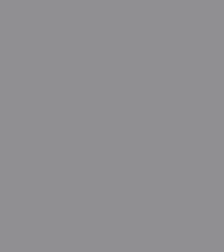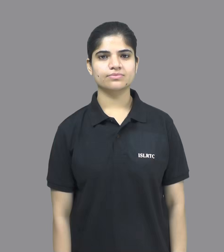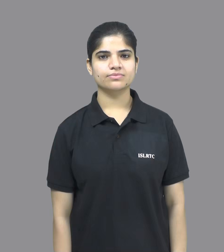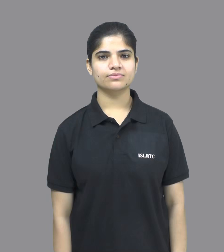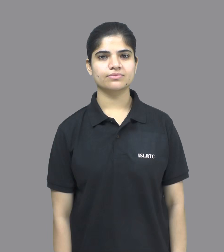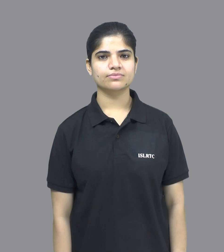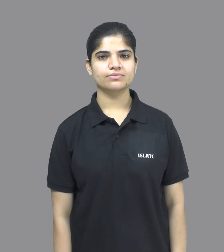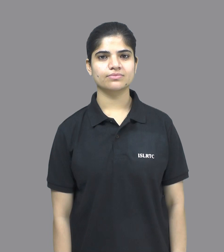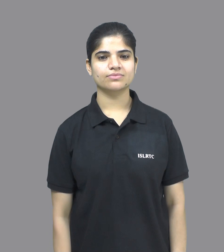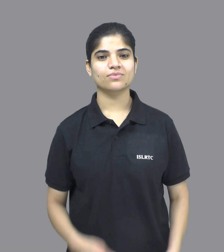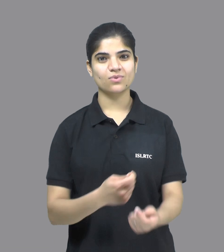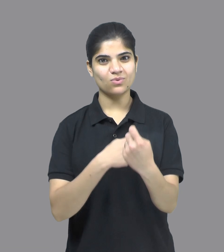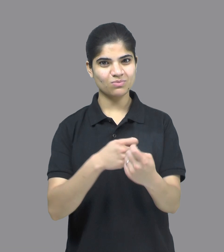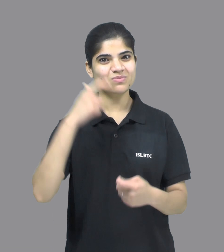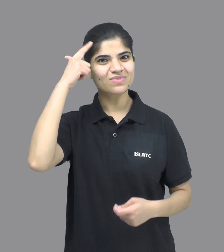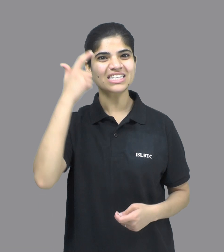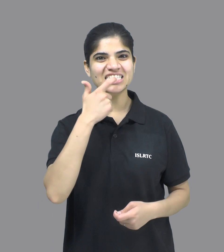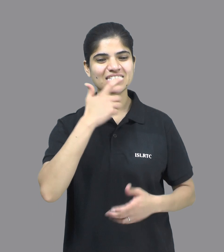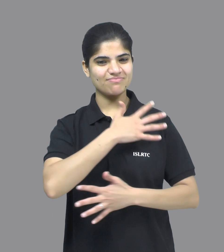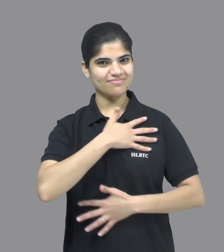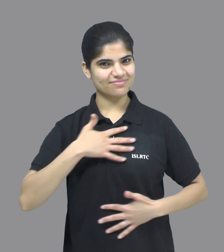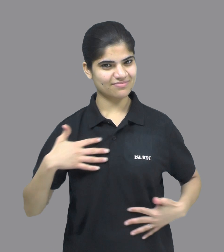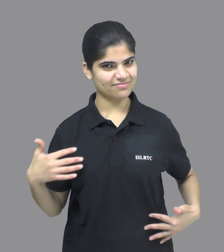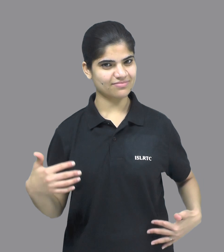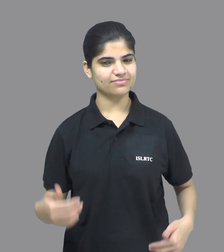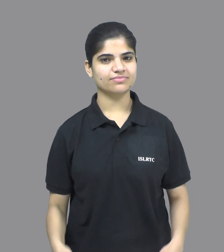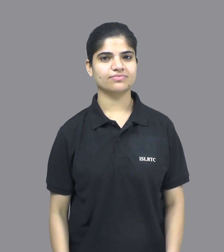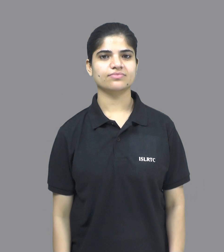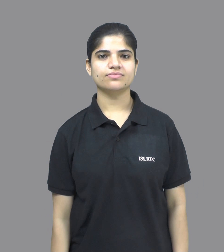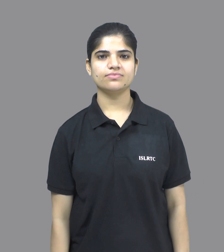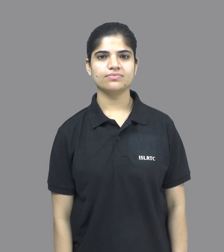Zebra